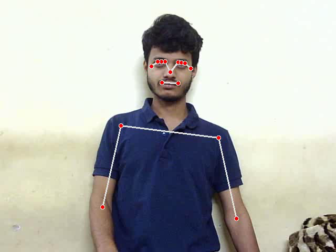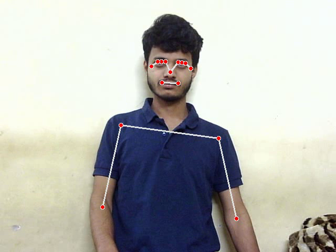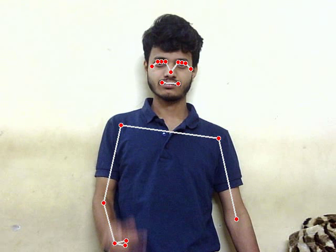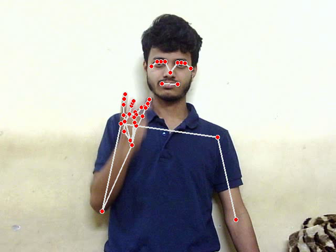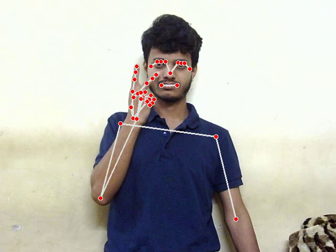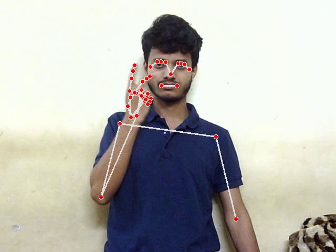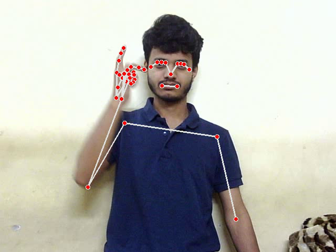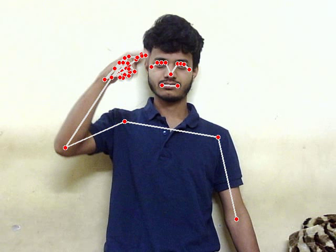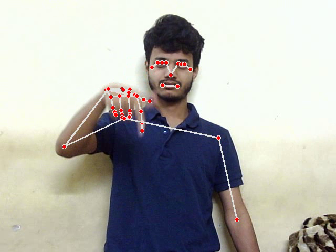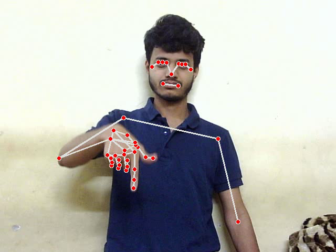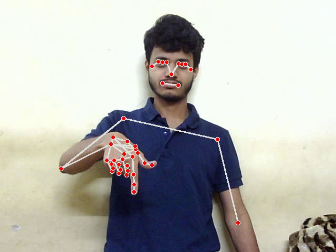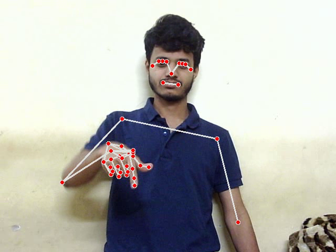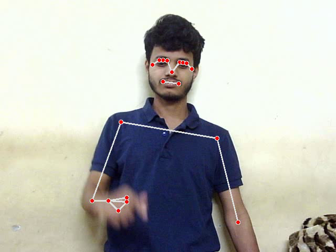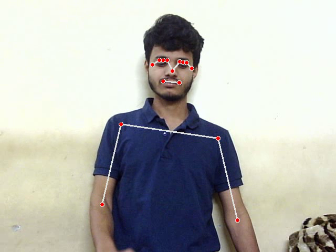see you later